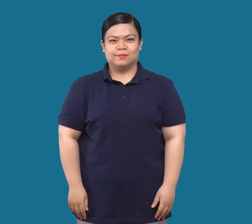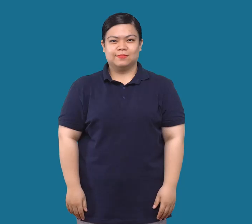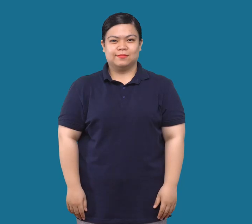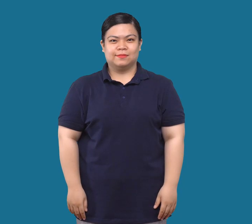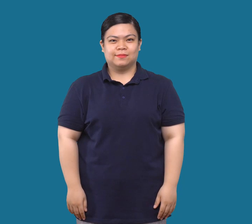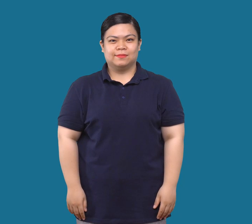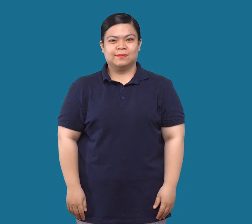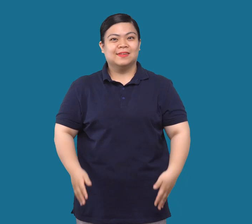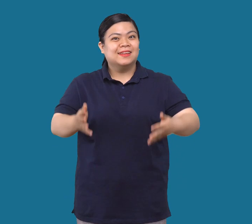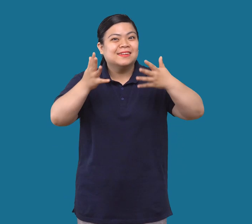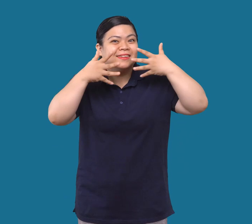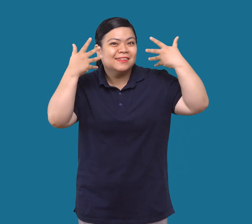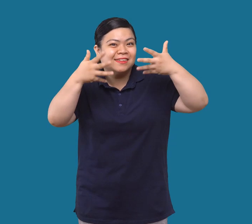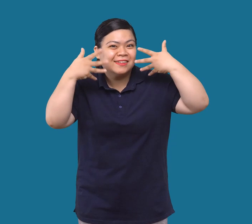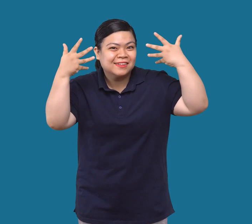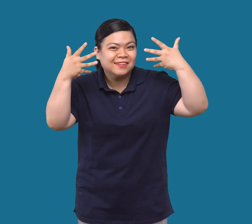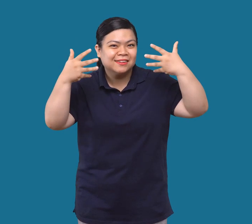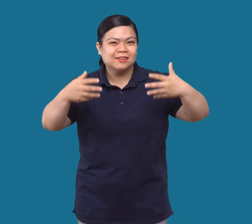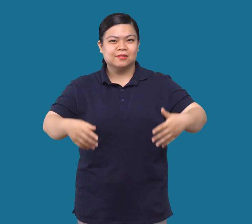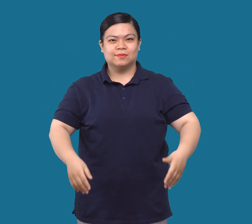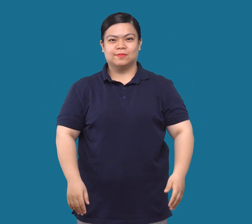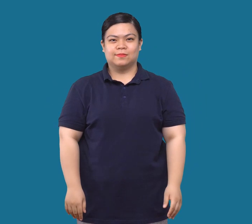thân thiện